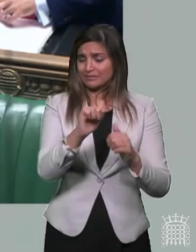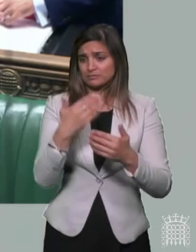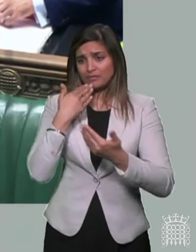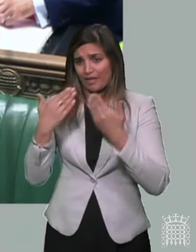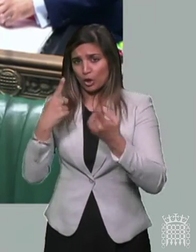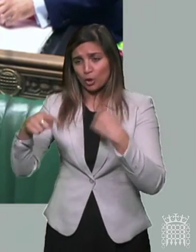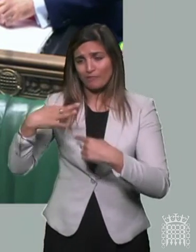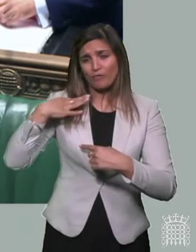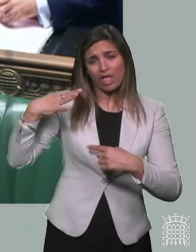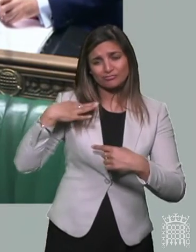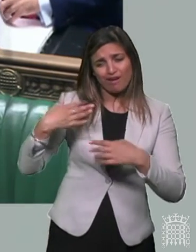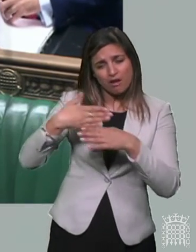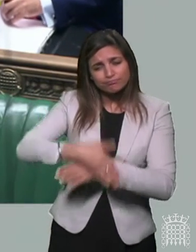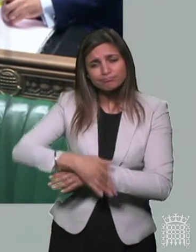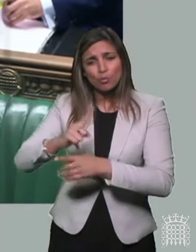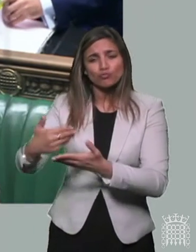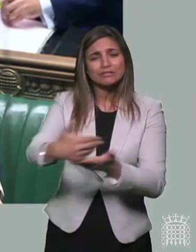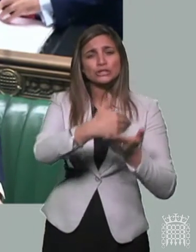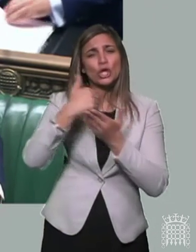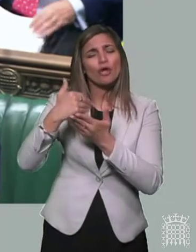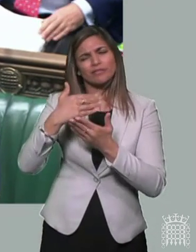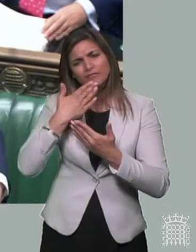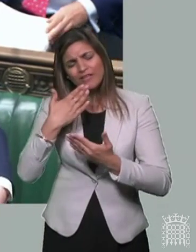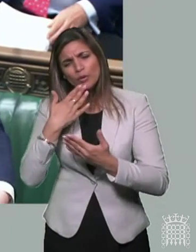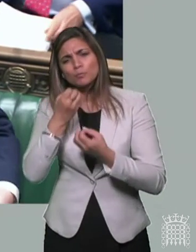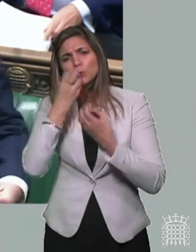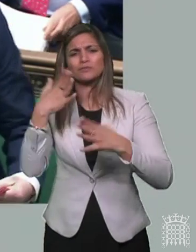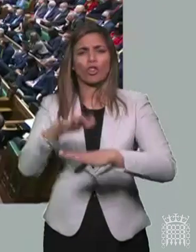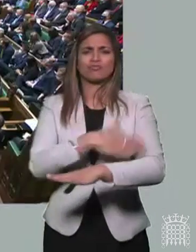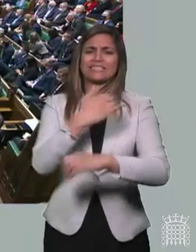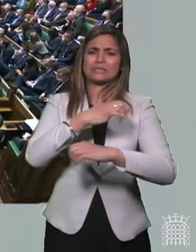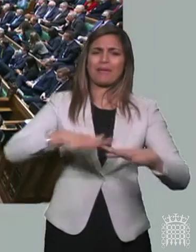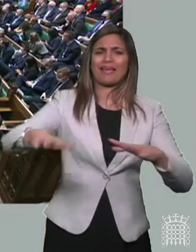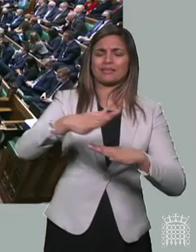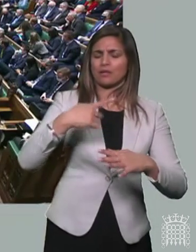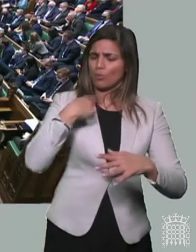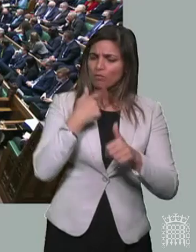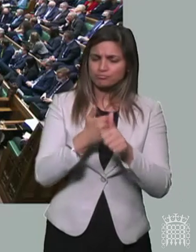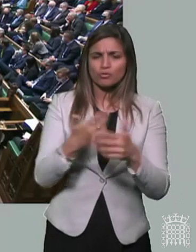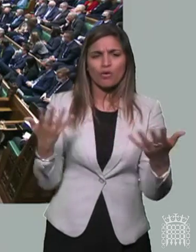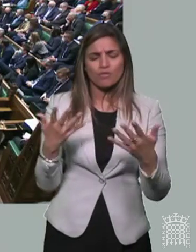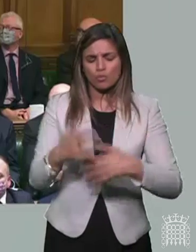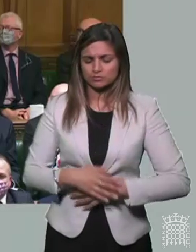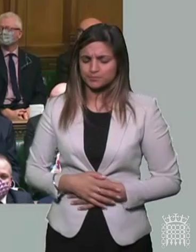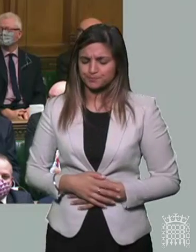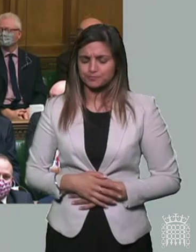I will do what I can to assist her in protecting that beautiful green space.